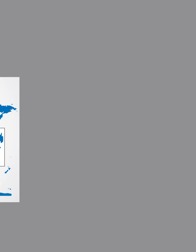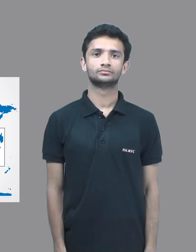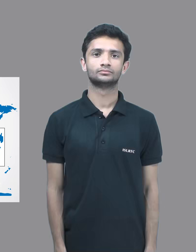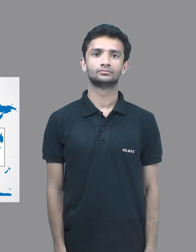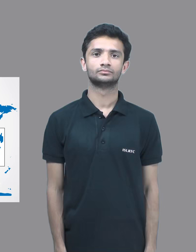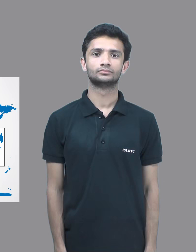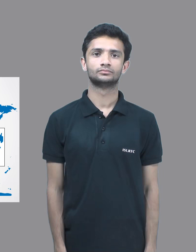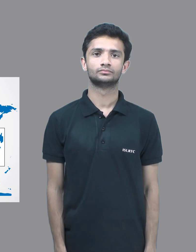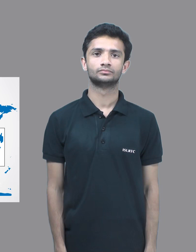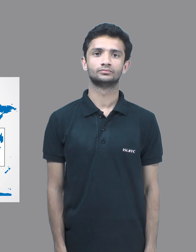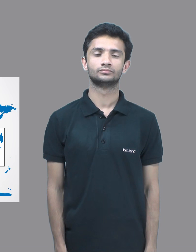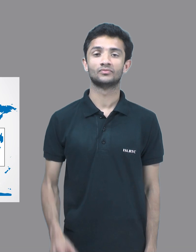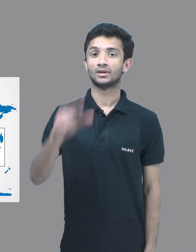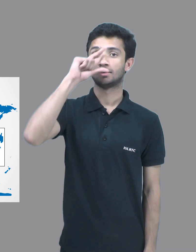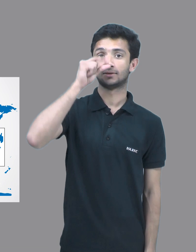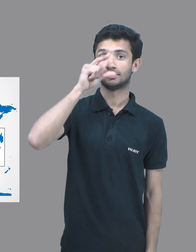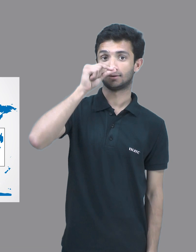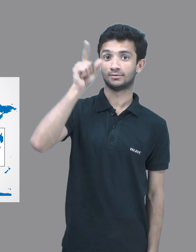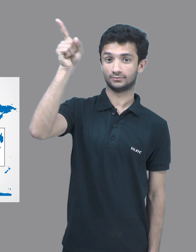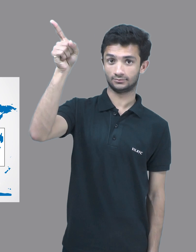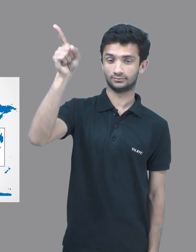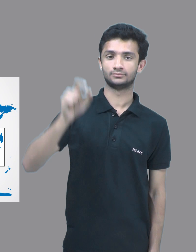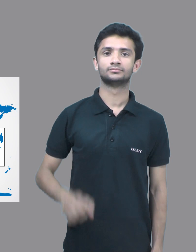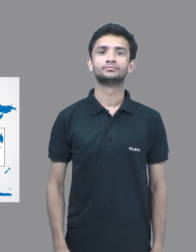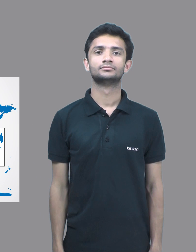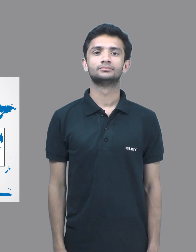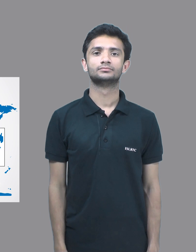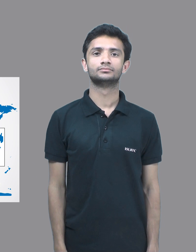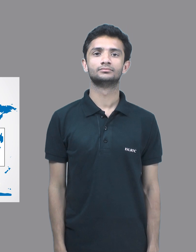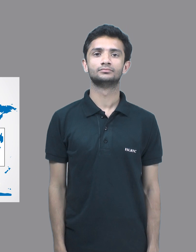Dubai